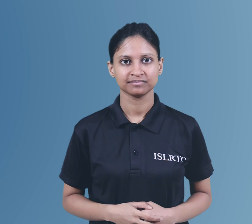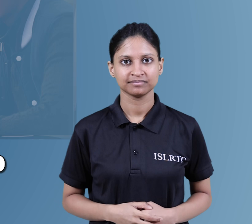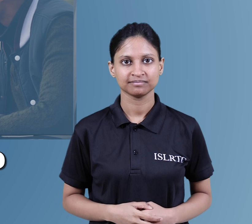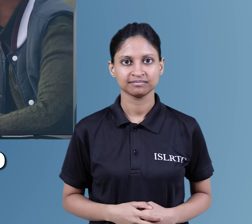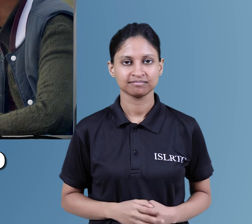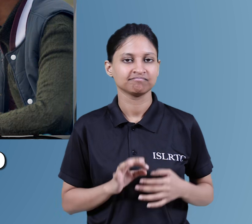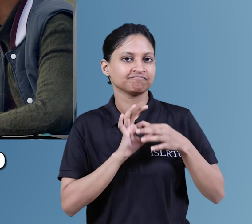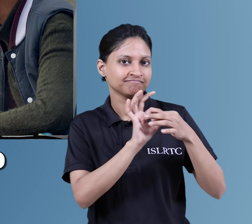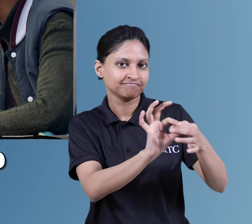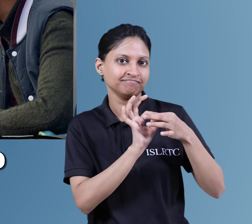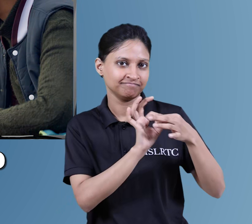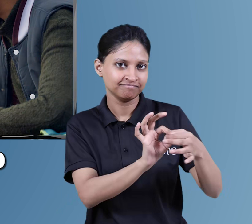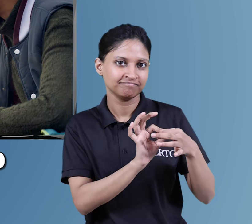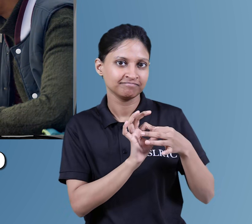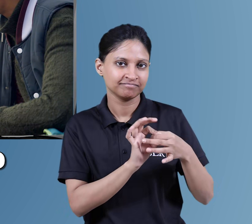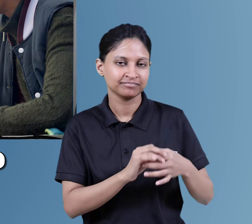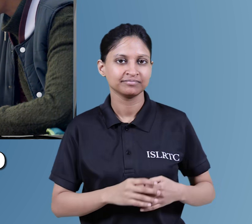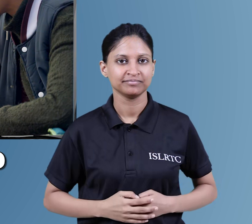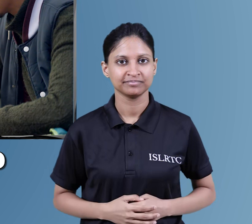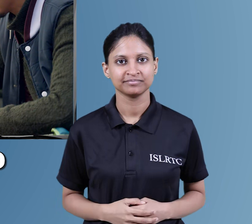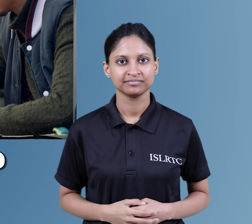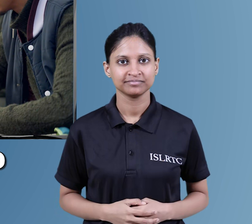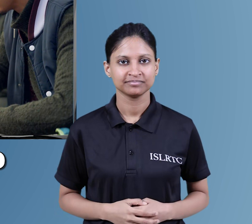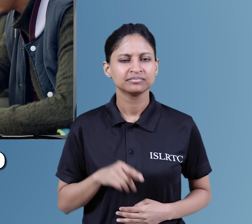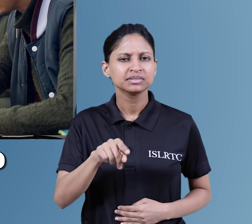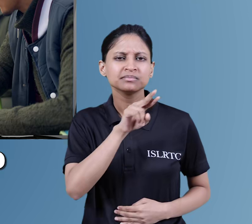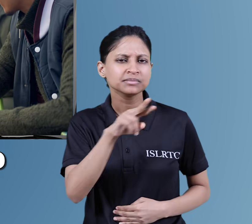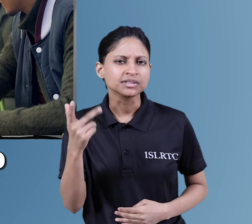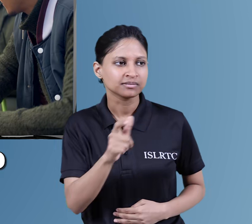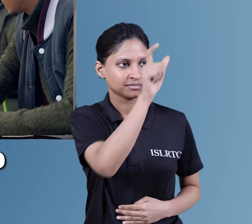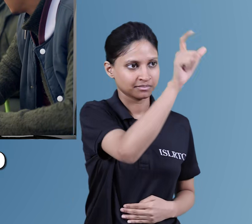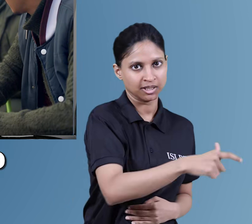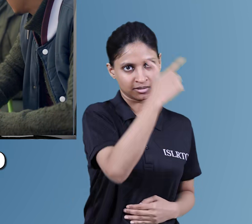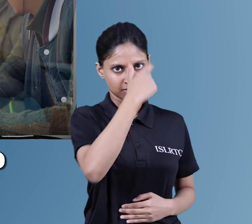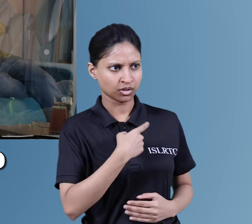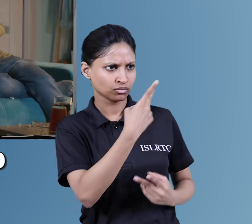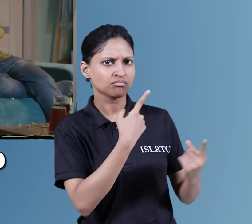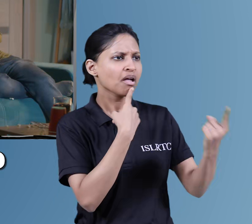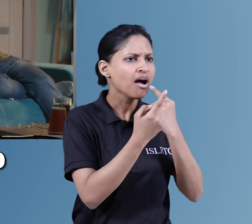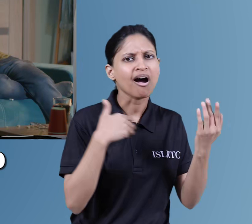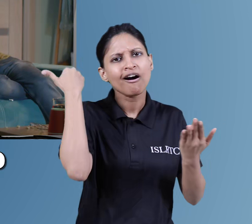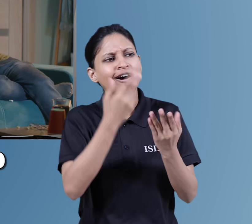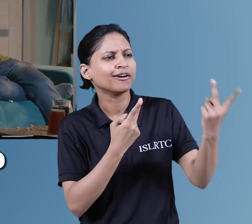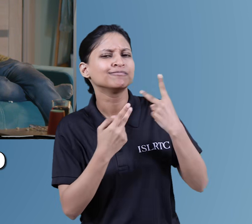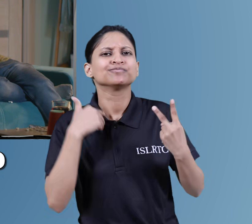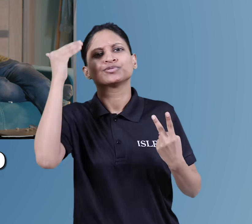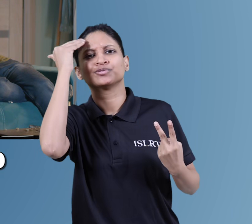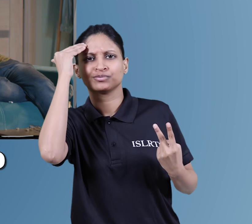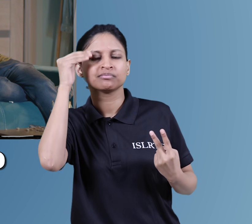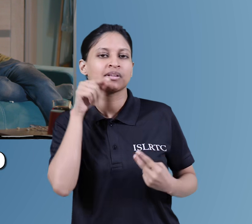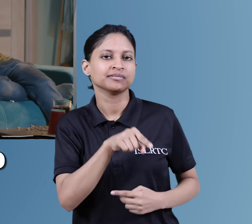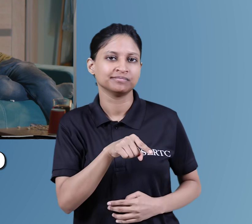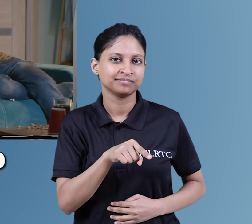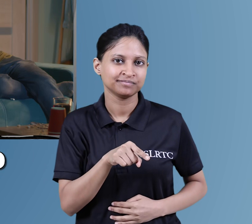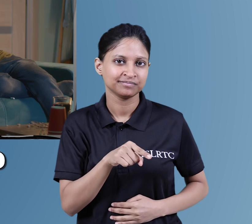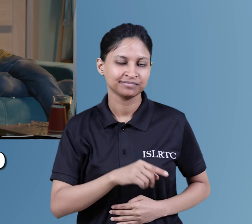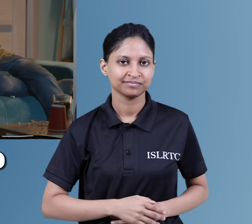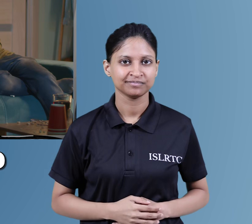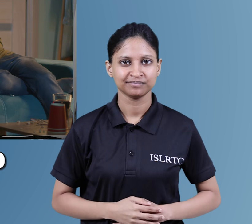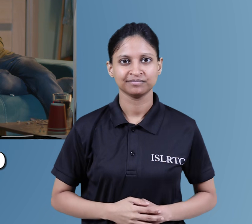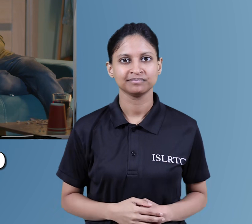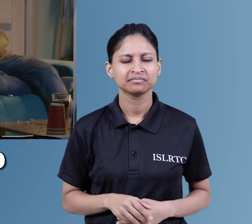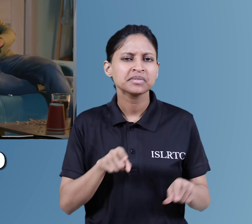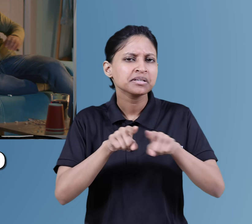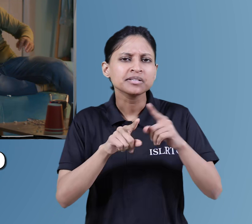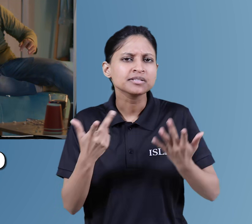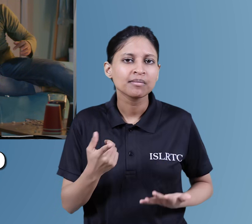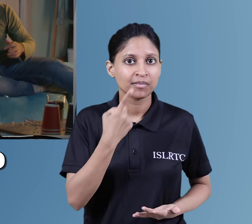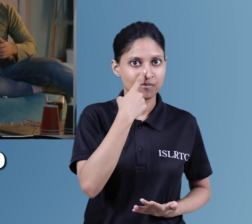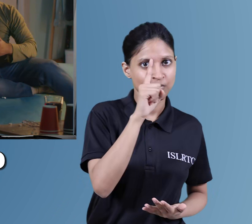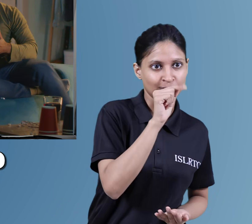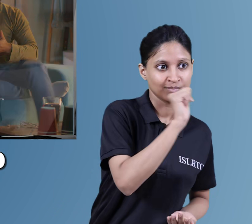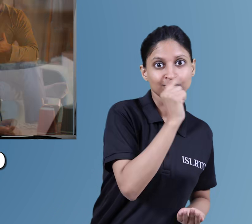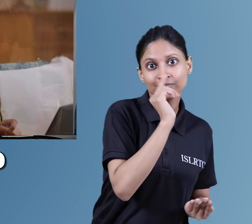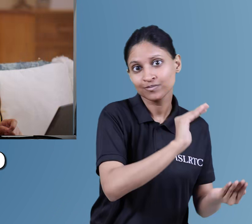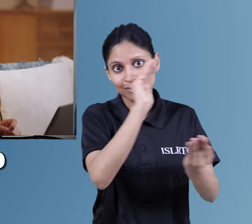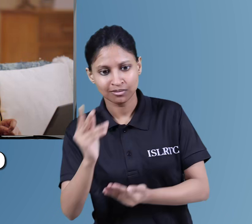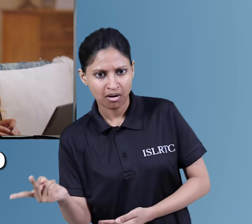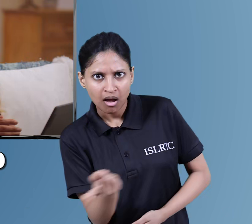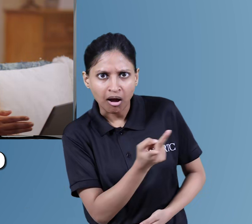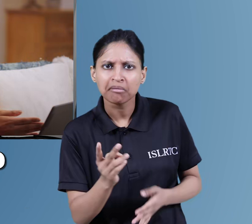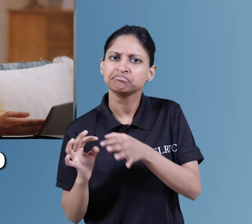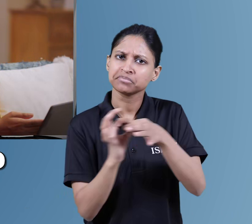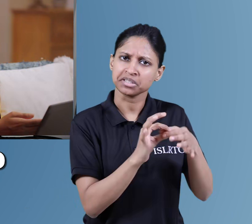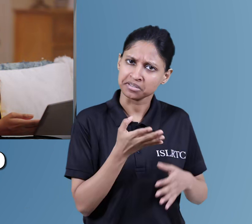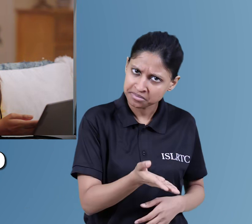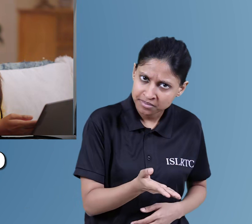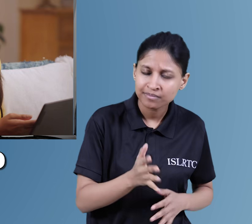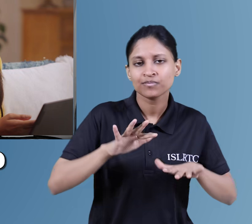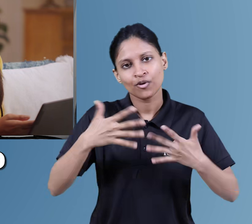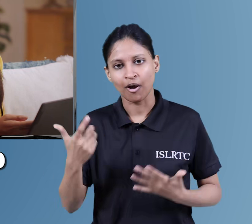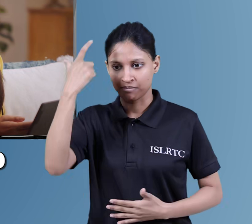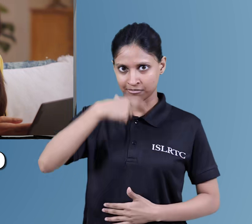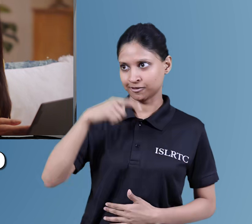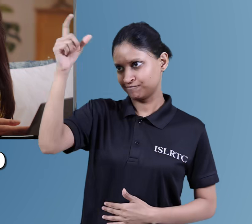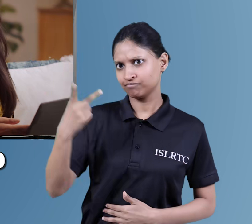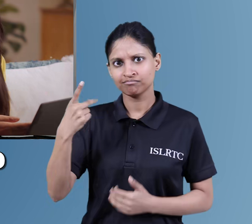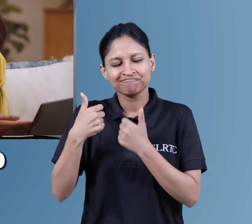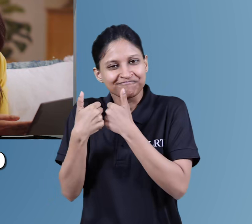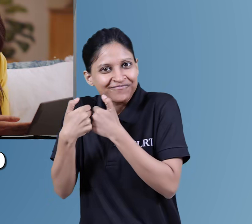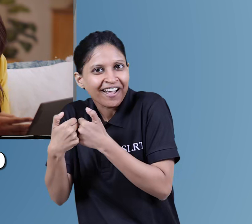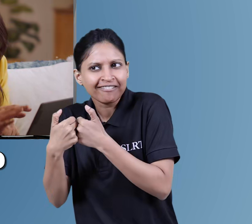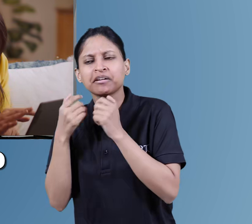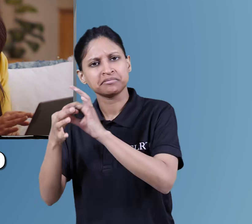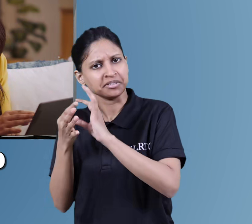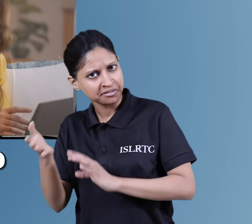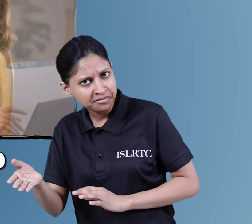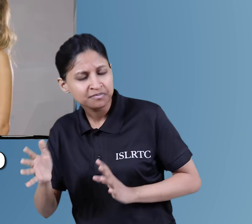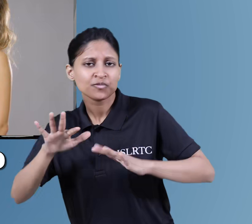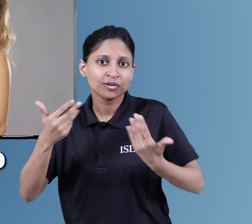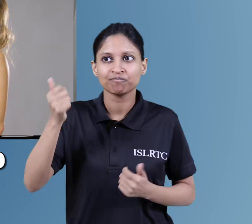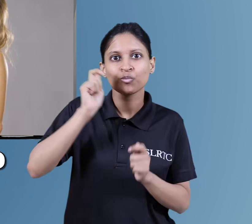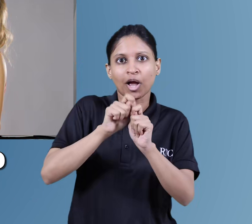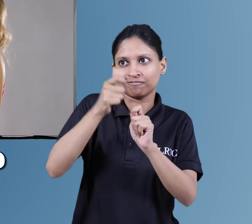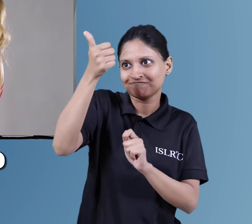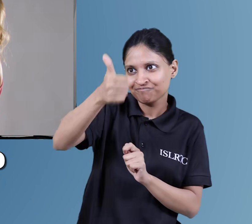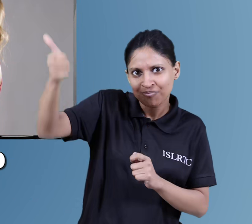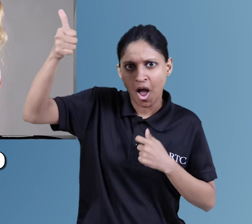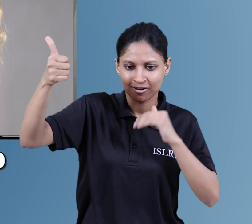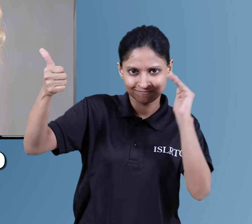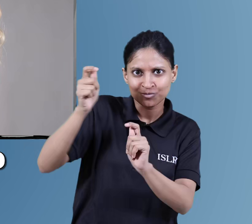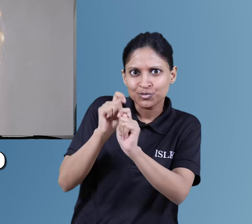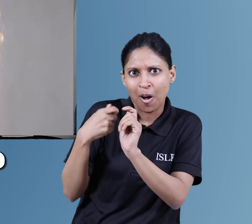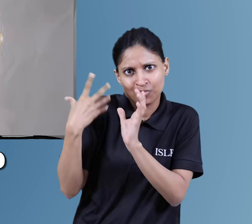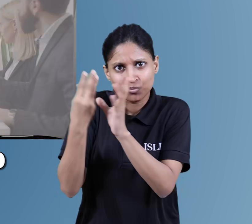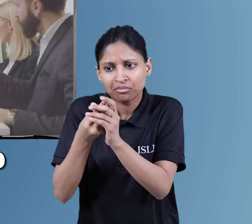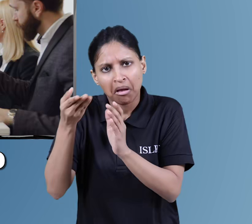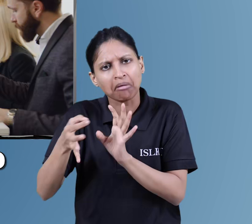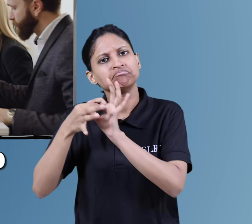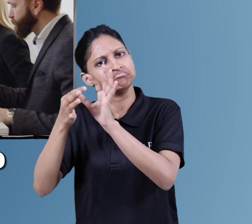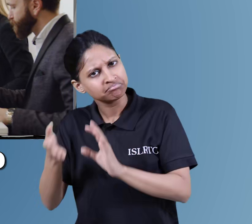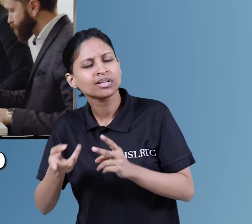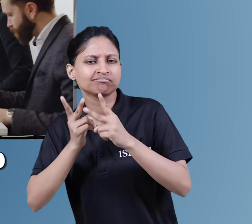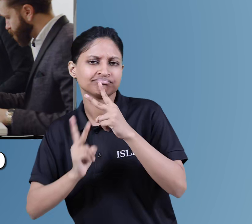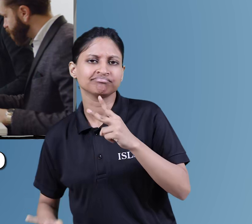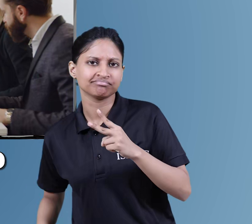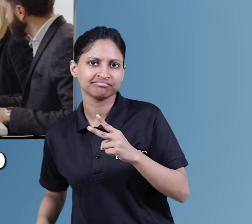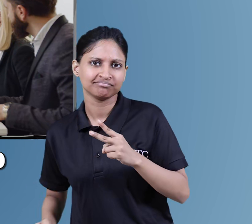Relationship The way in which two or more people are connected or interact with each other. mother-daughter relationships, romantic relationships, and boss-employee relationships.